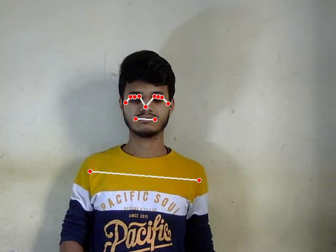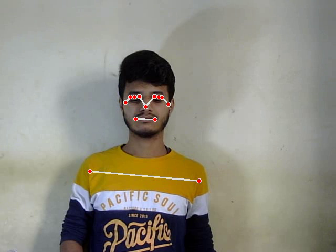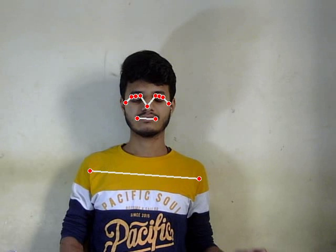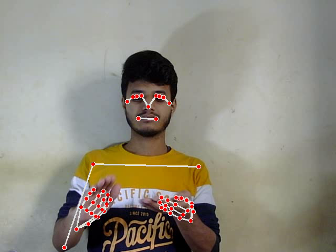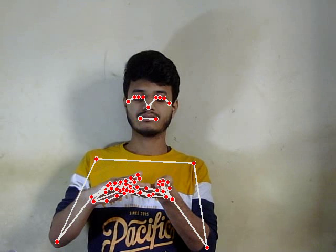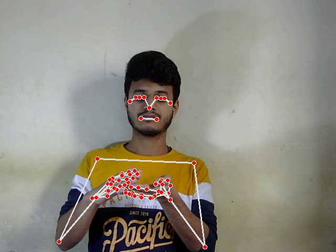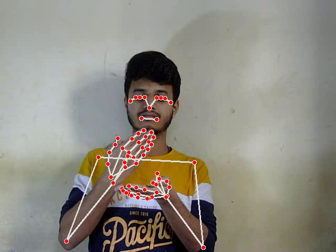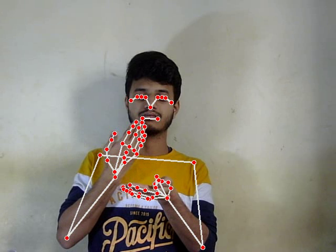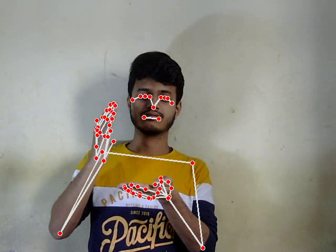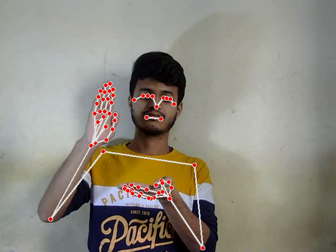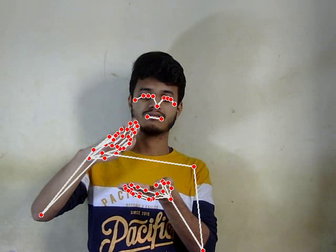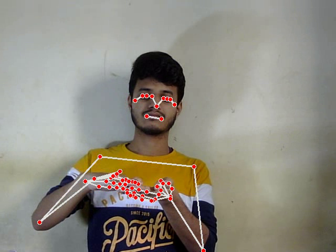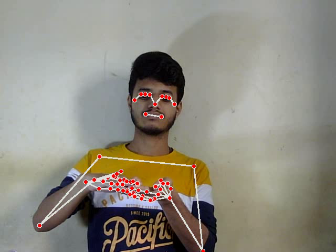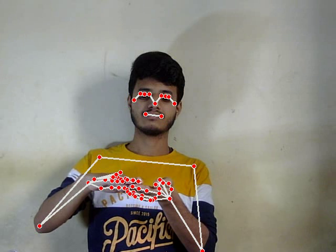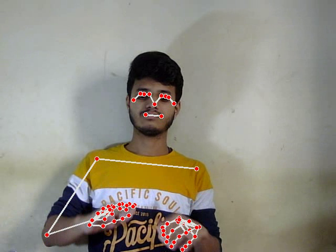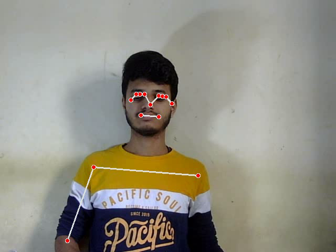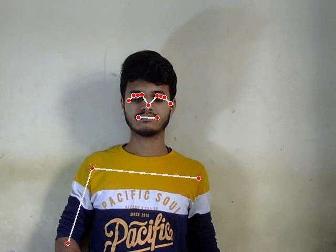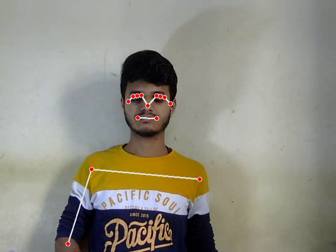bad